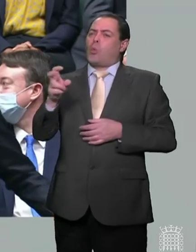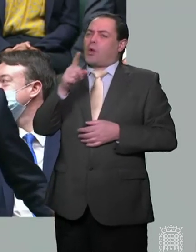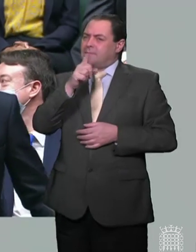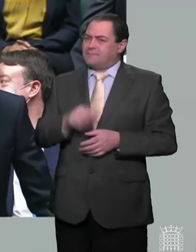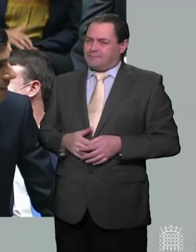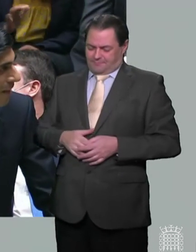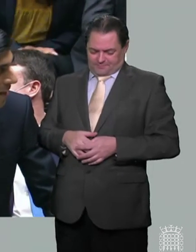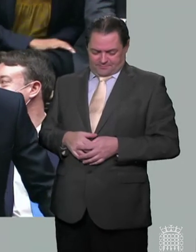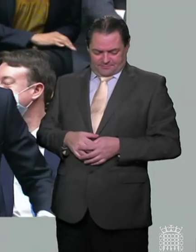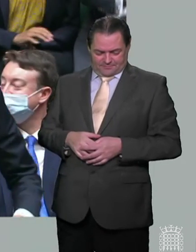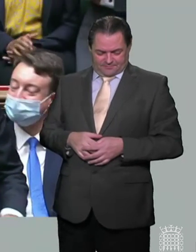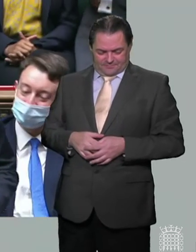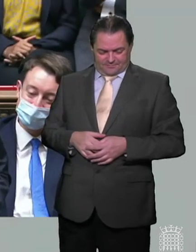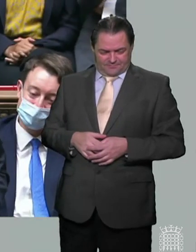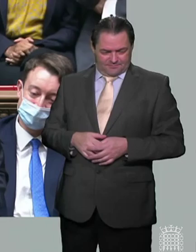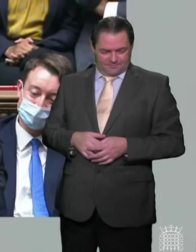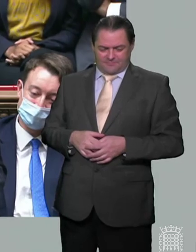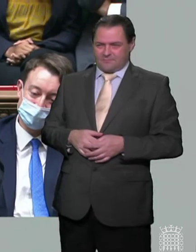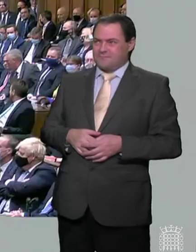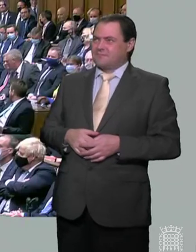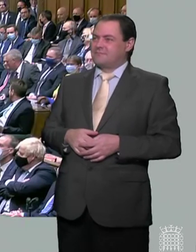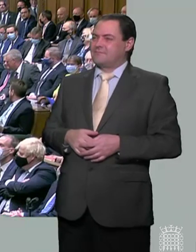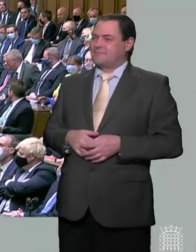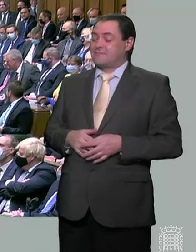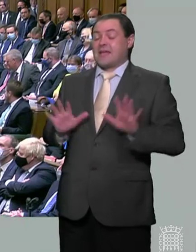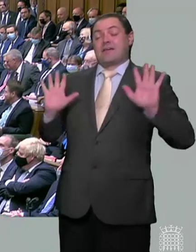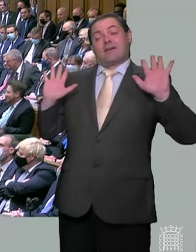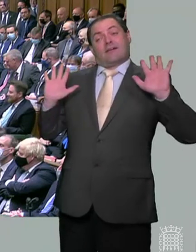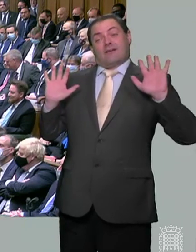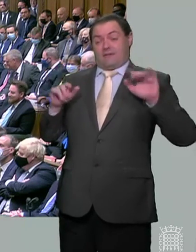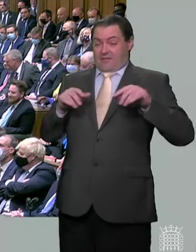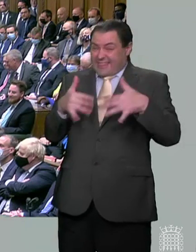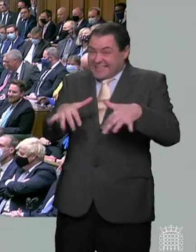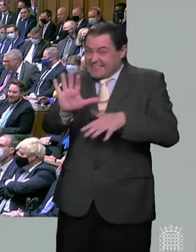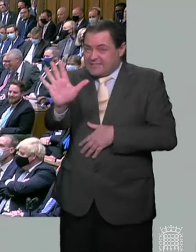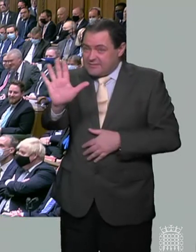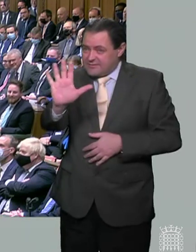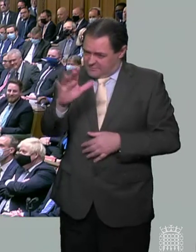But that is not all.